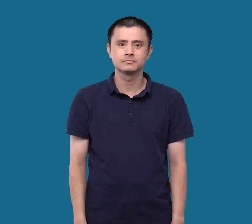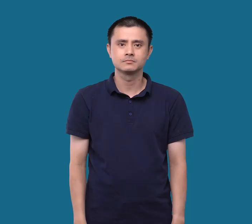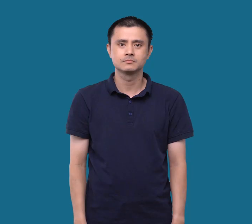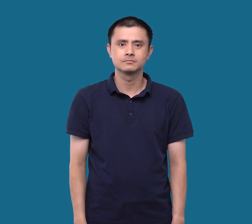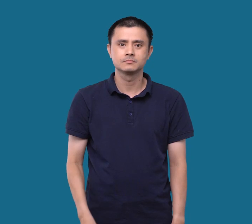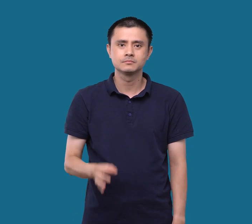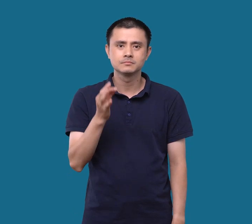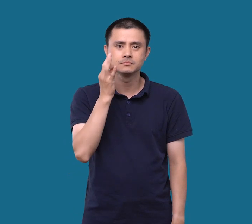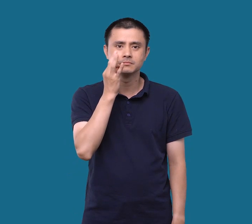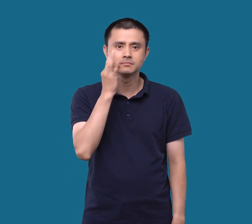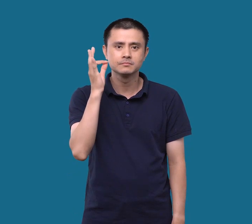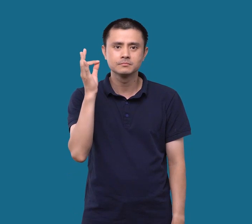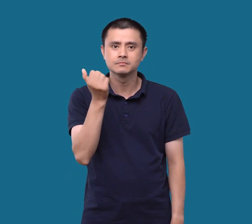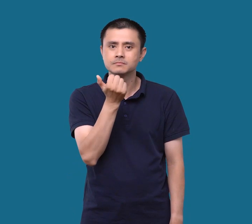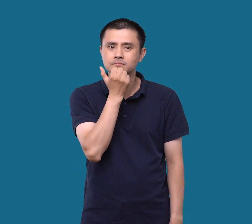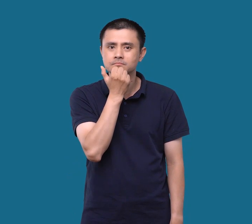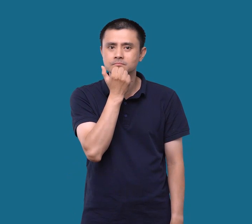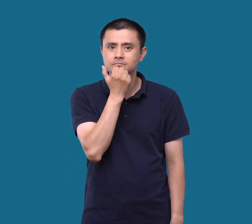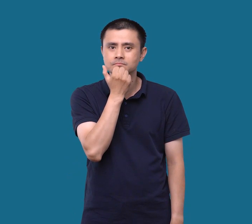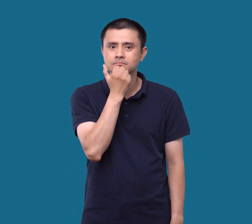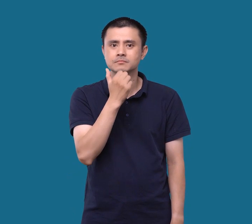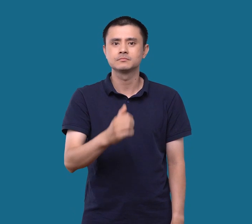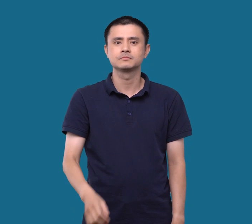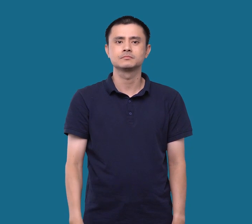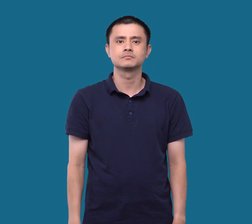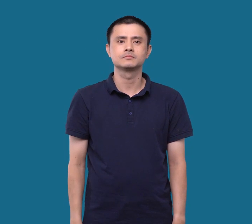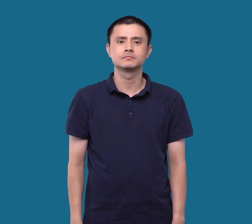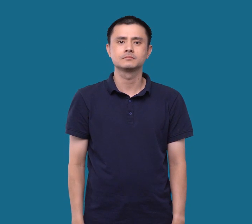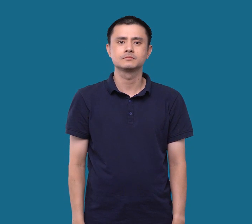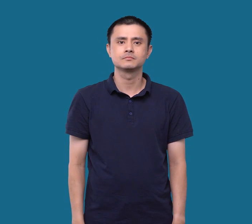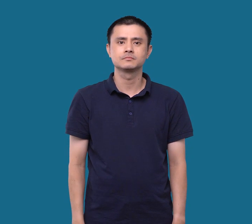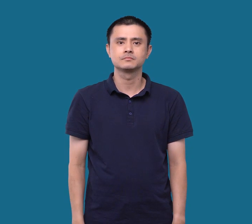lỗi chính tả